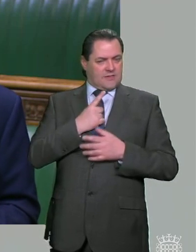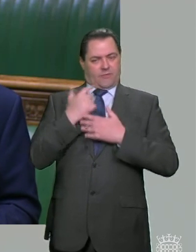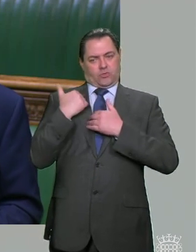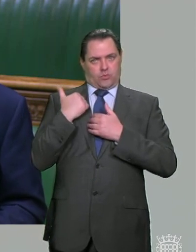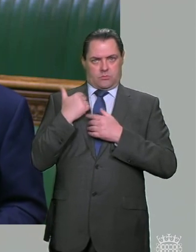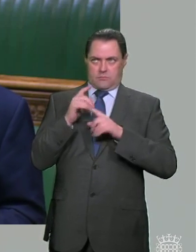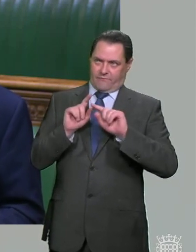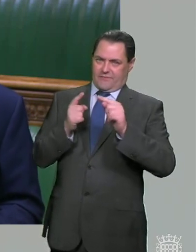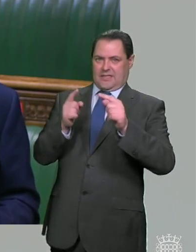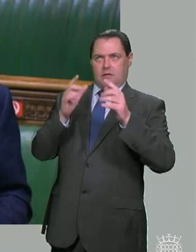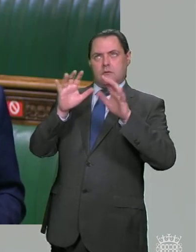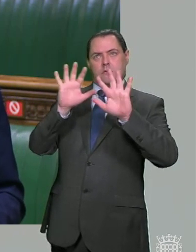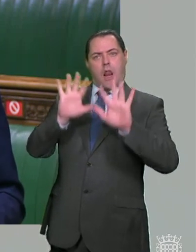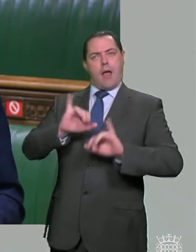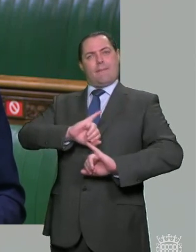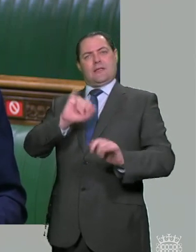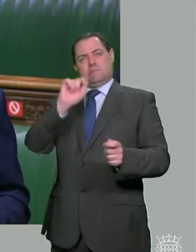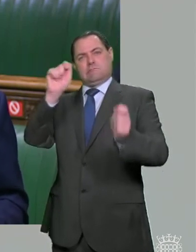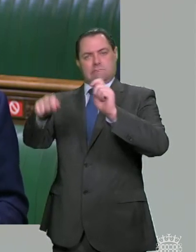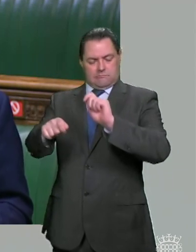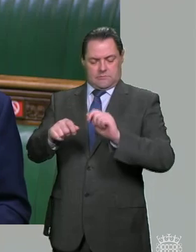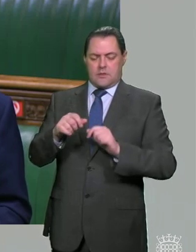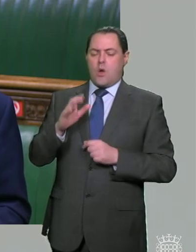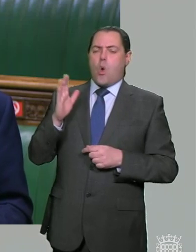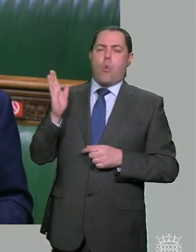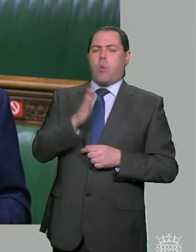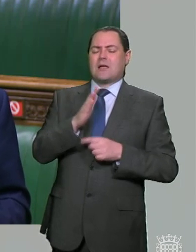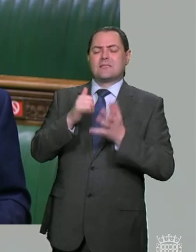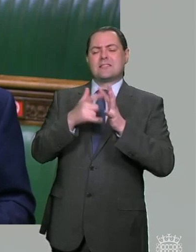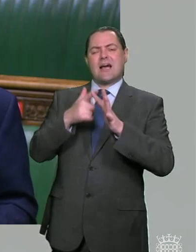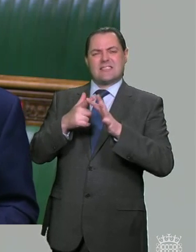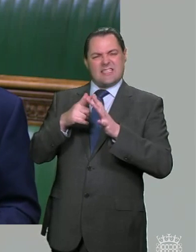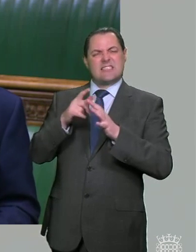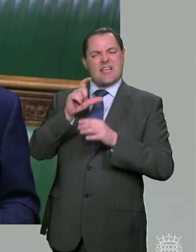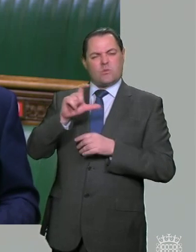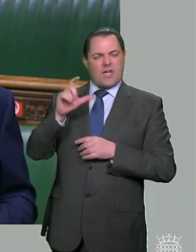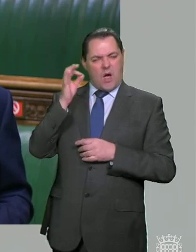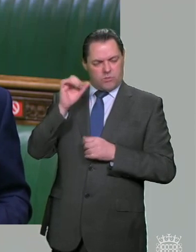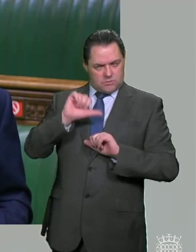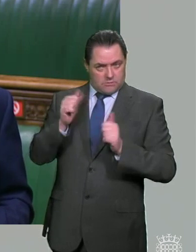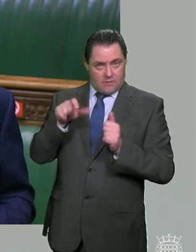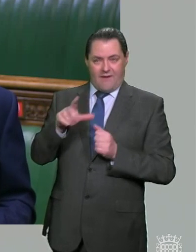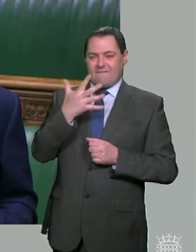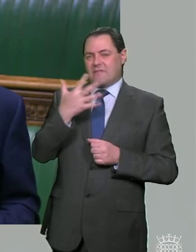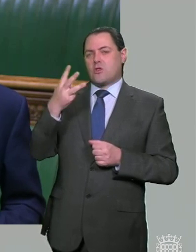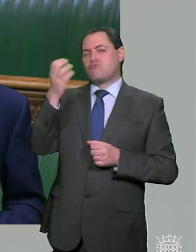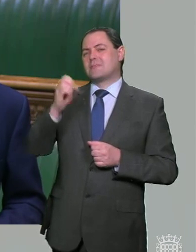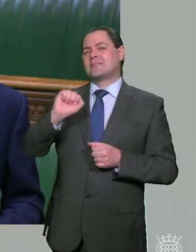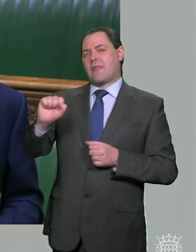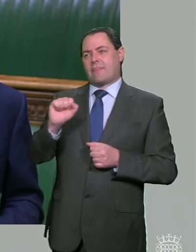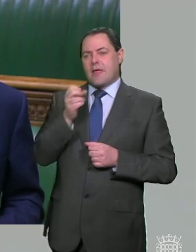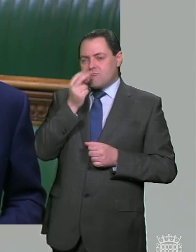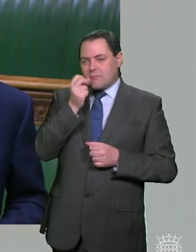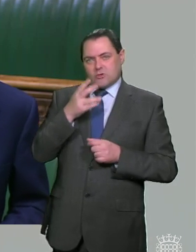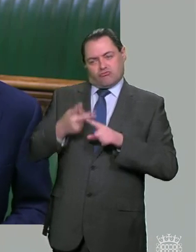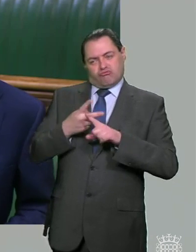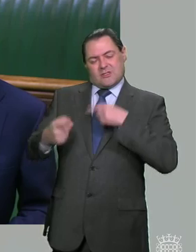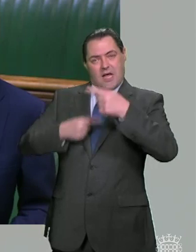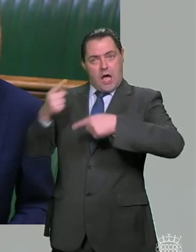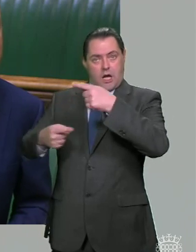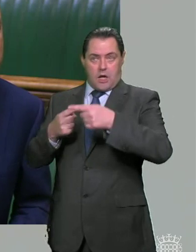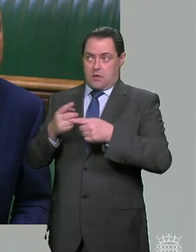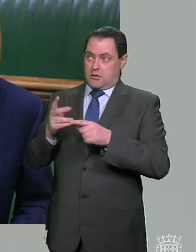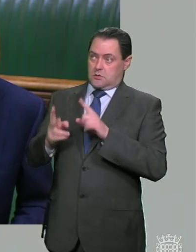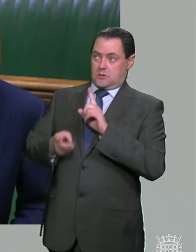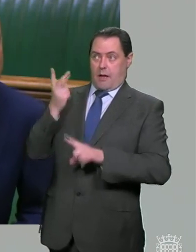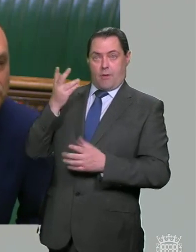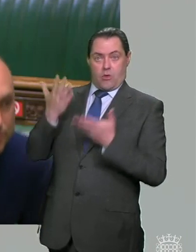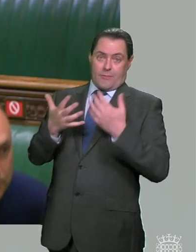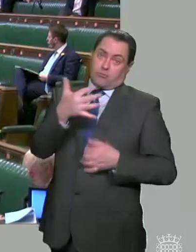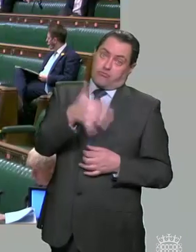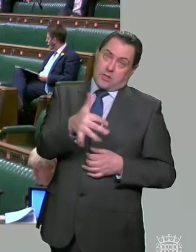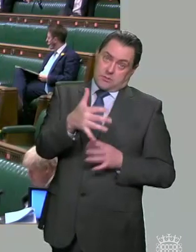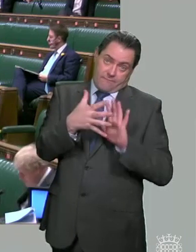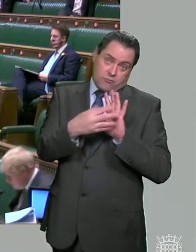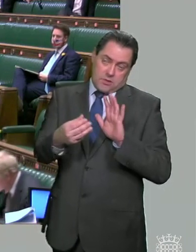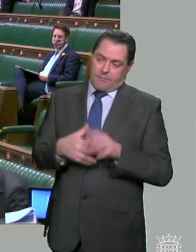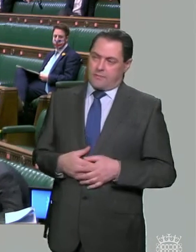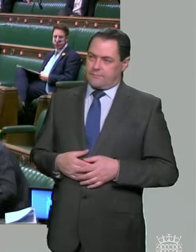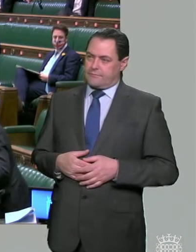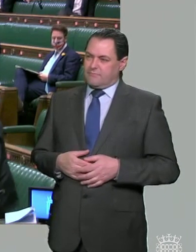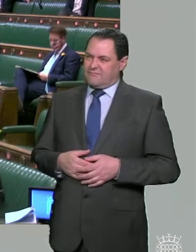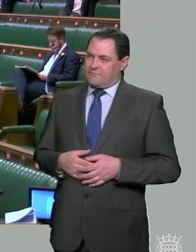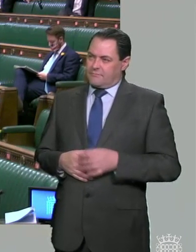Will my right honourable Friend join me in congratulating West Sussex County Council on recycling 53% of its household waste—almost double the level of neighbouring Brighton and Hove City Council?